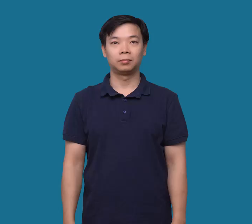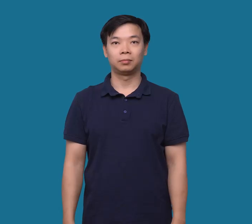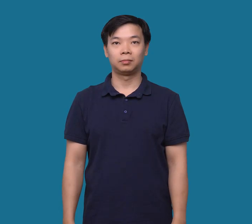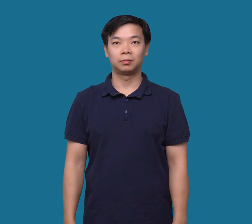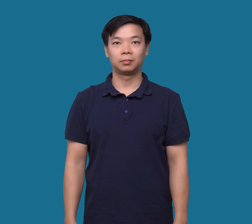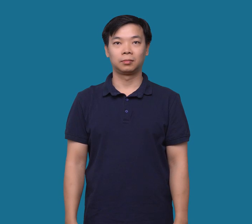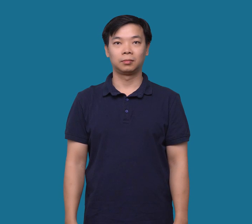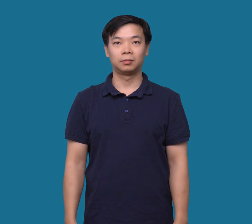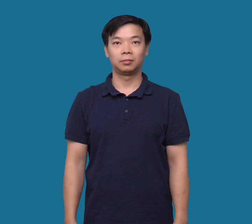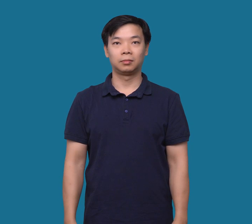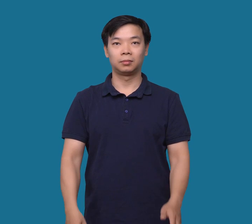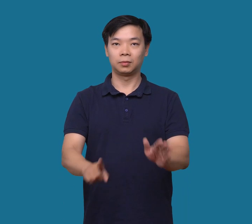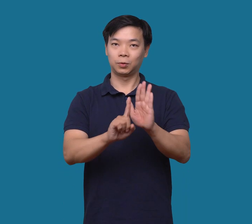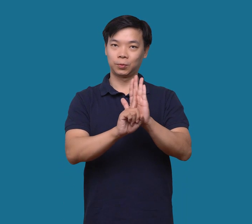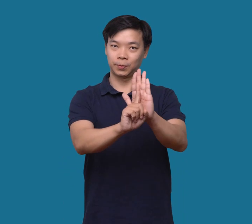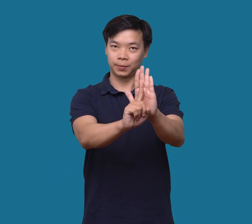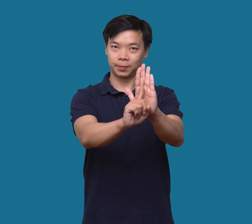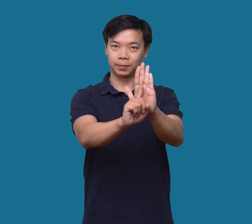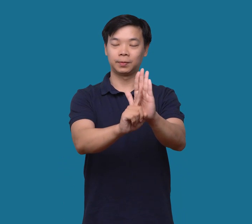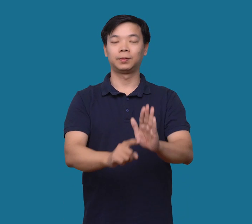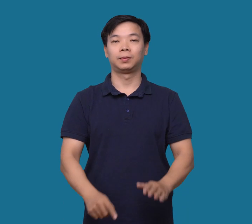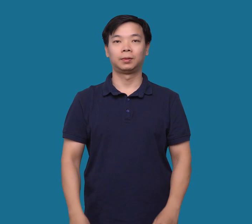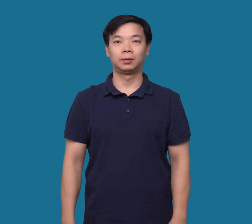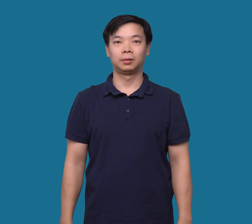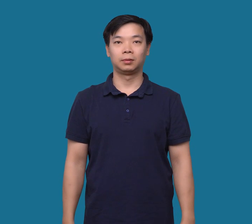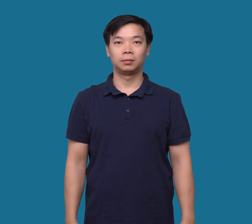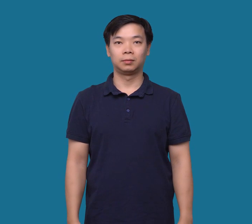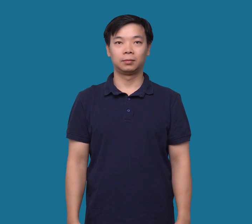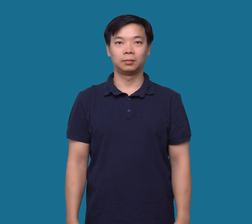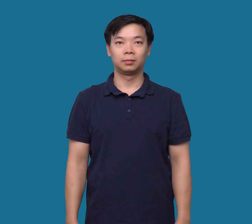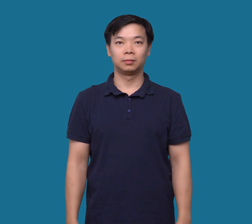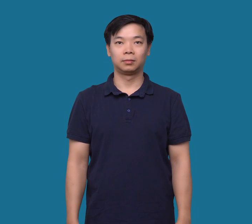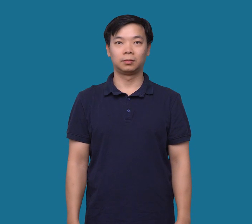ưu tiên